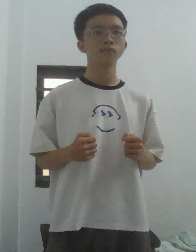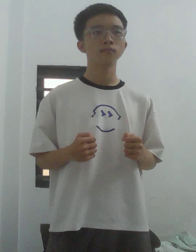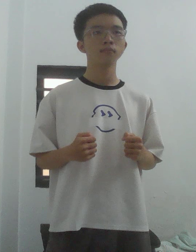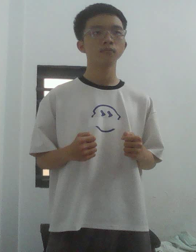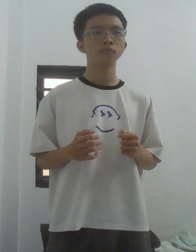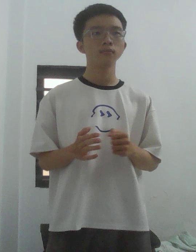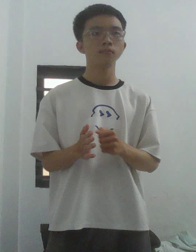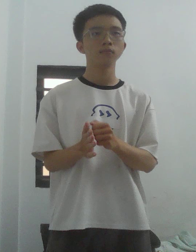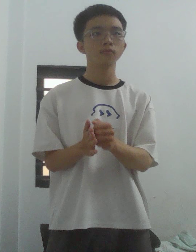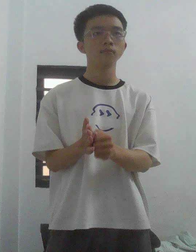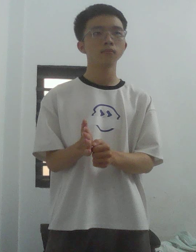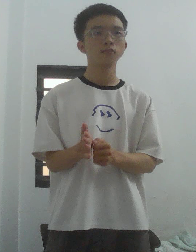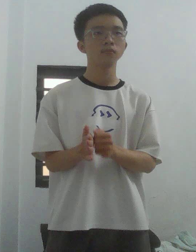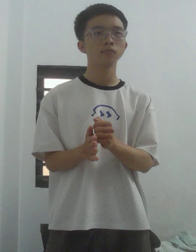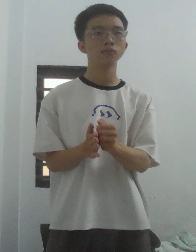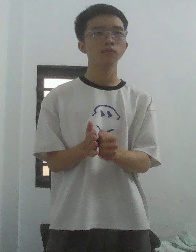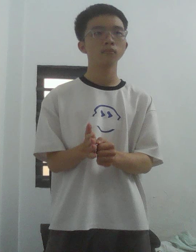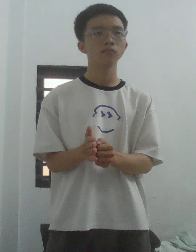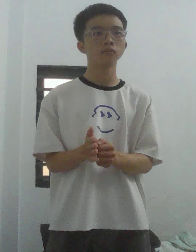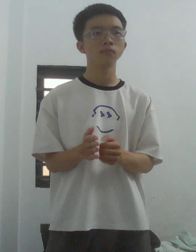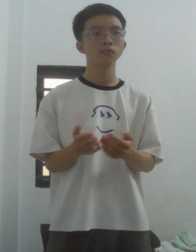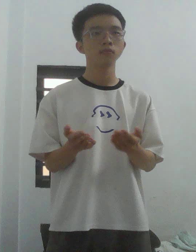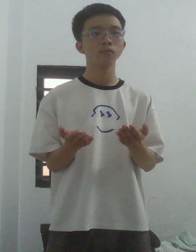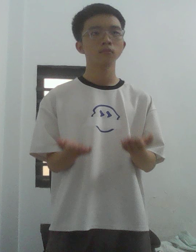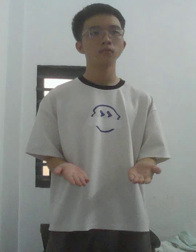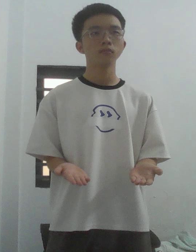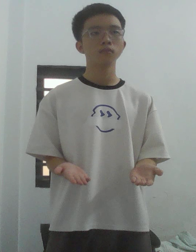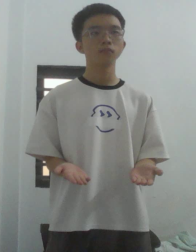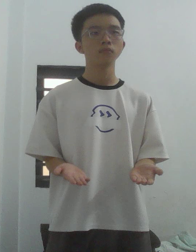thang nay